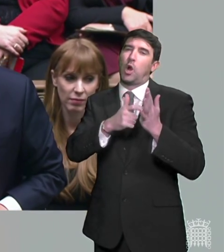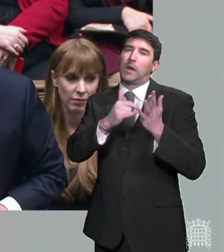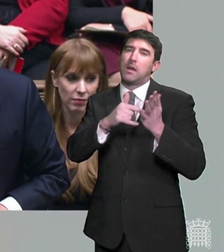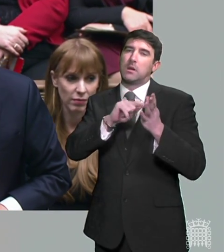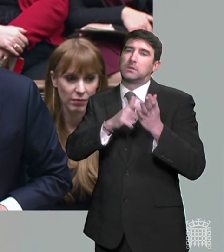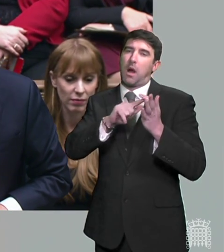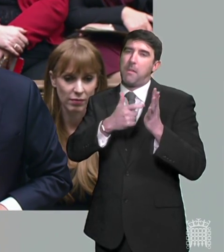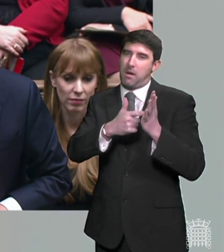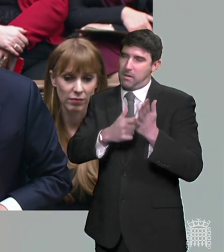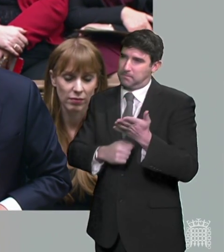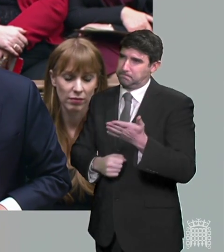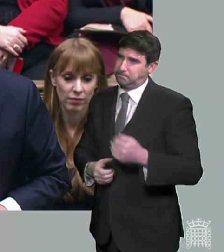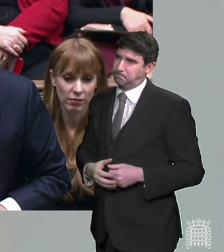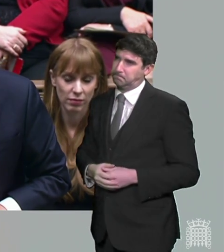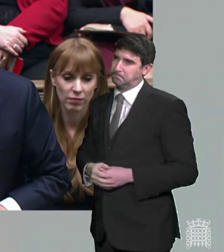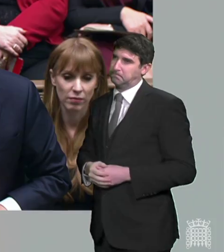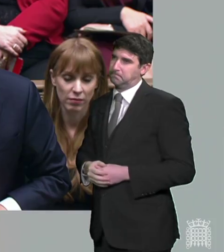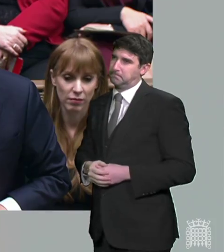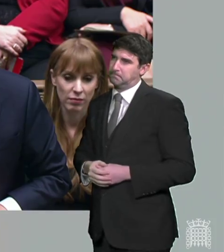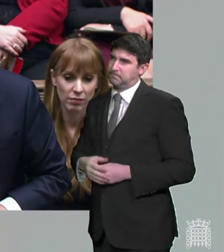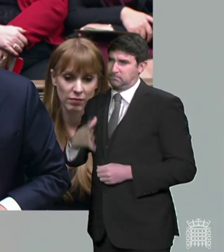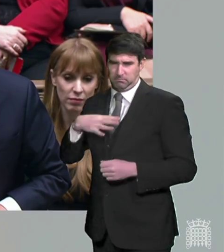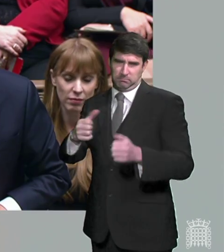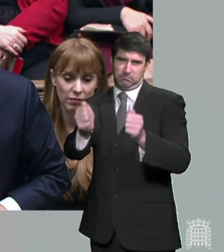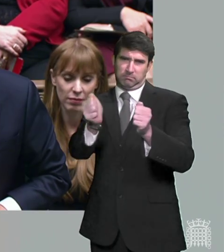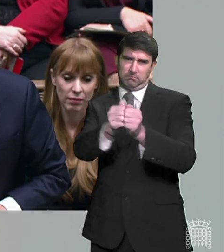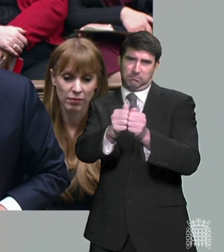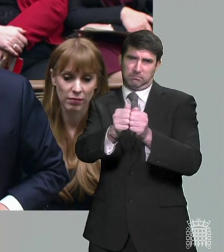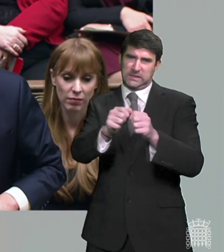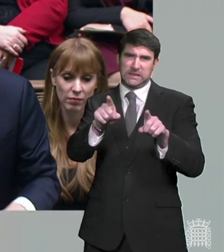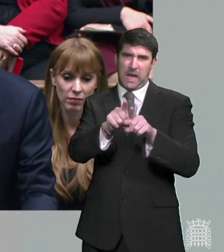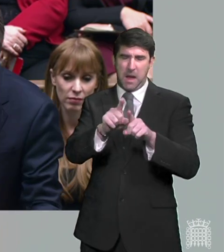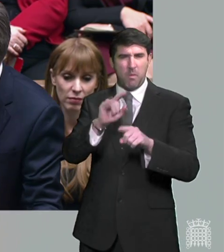I join the Prime Minister in his comments about the dreadful case of David Carrick.